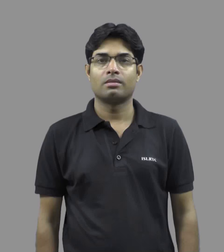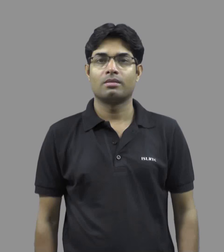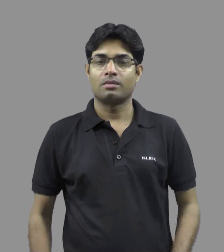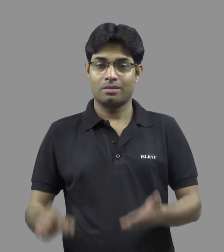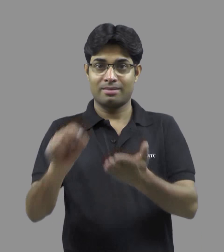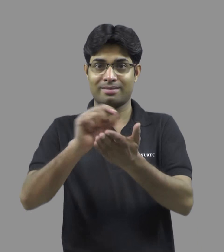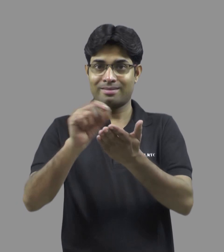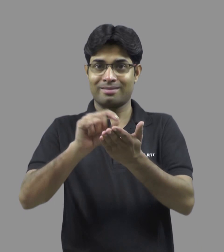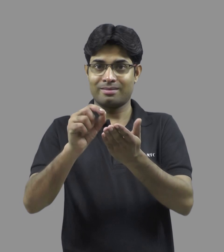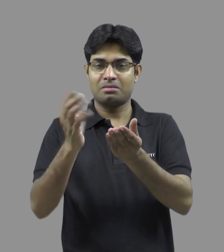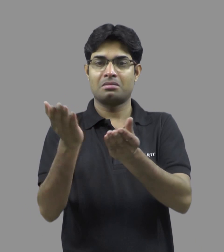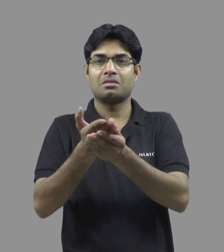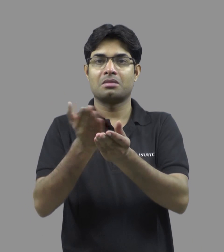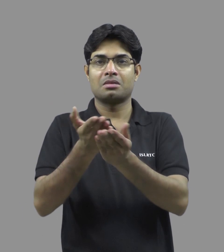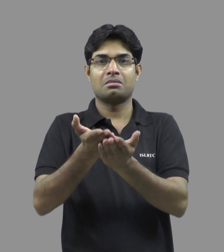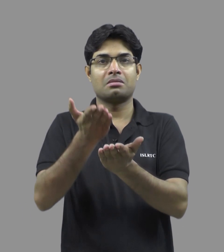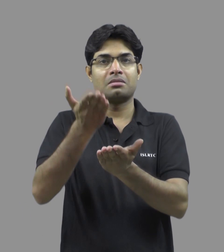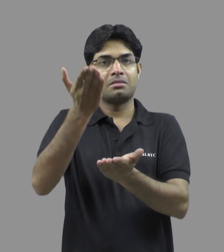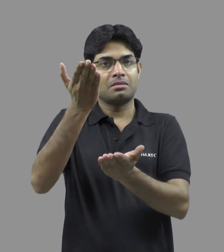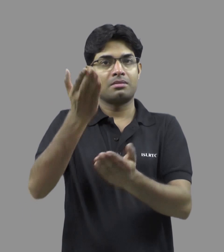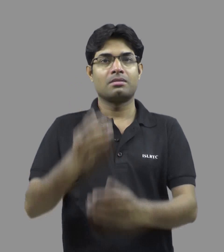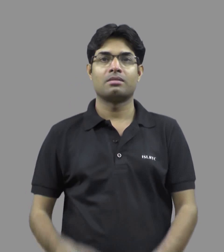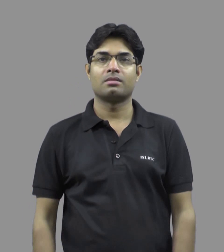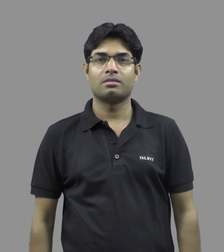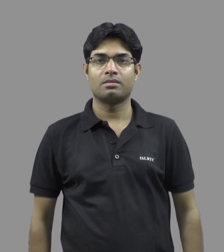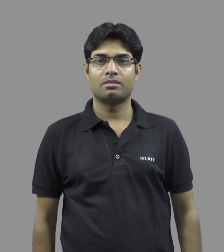Record